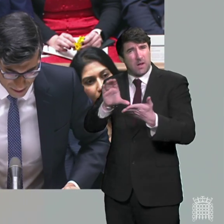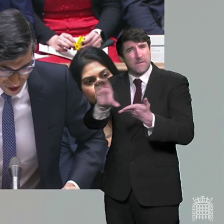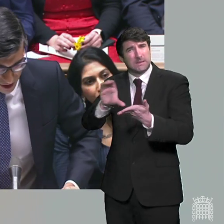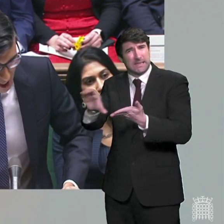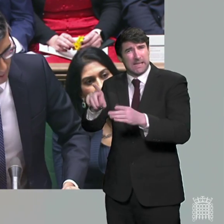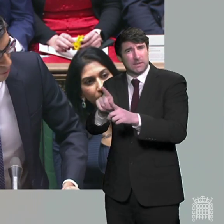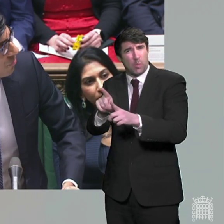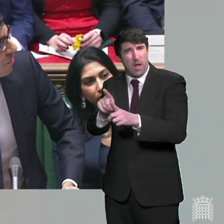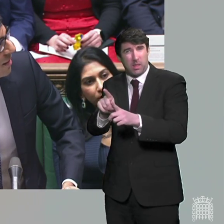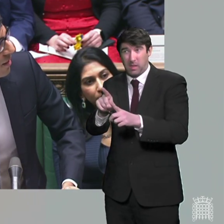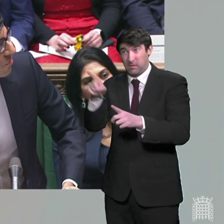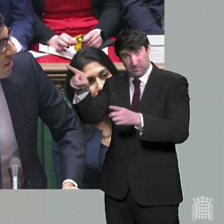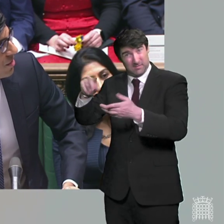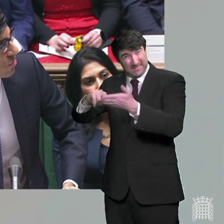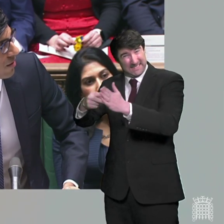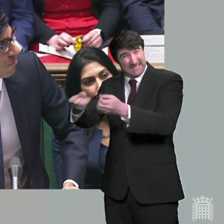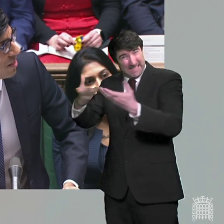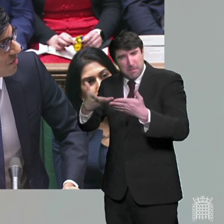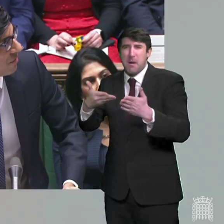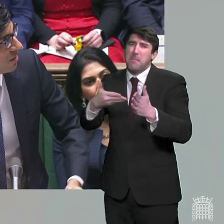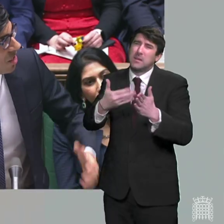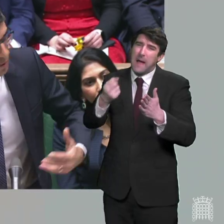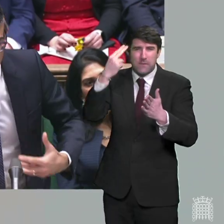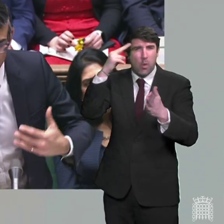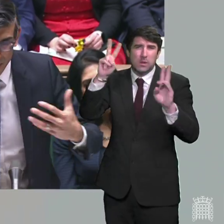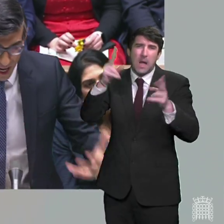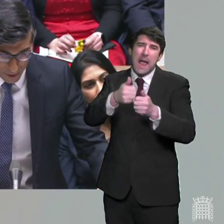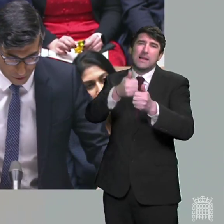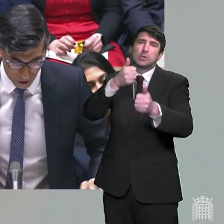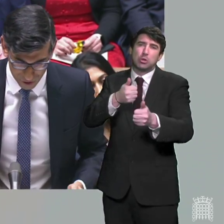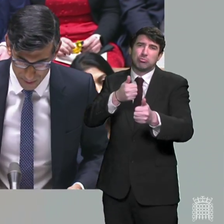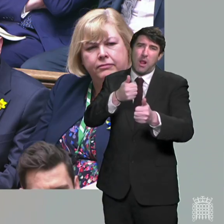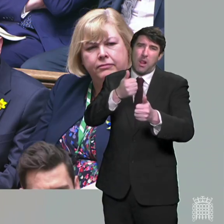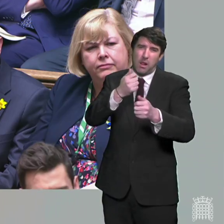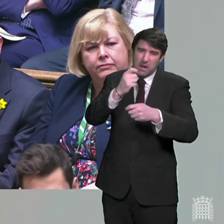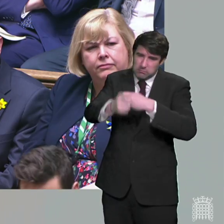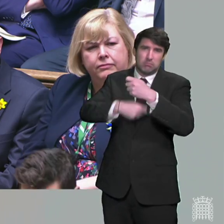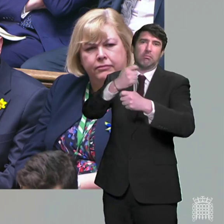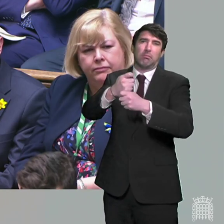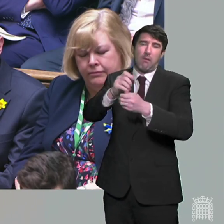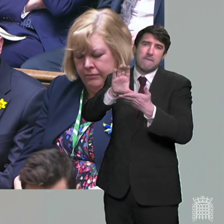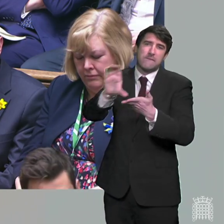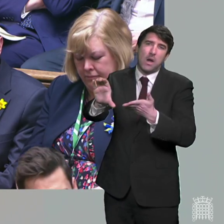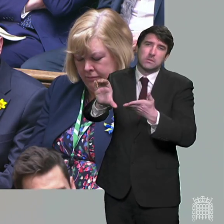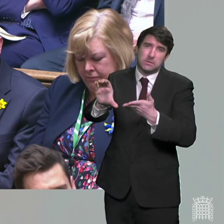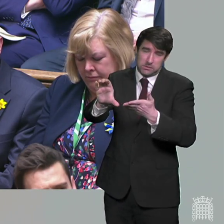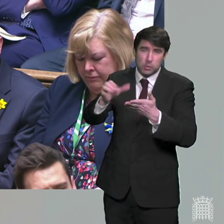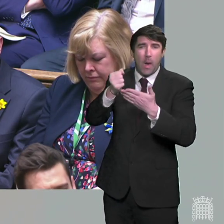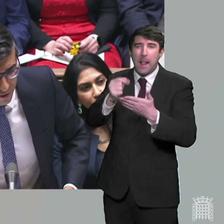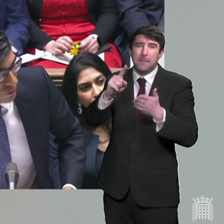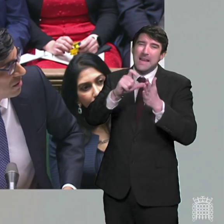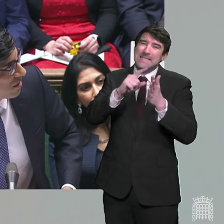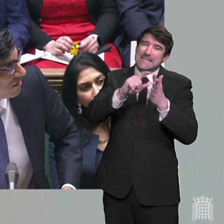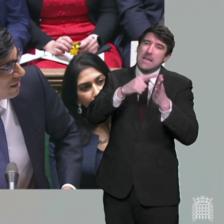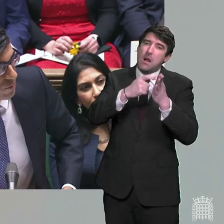There is the scheme that he mentioned, and also the industrial energy transformation fund, which provides capital grants to businesses such as his to help them decarbonise.